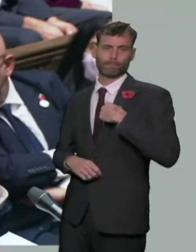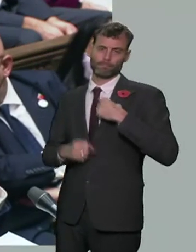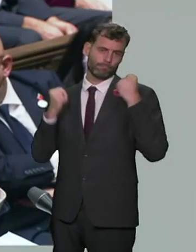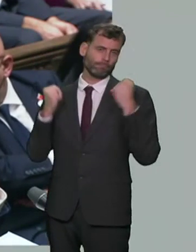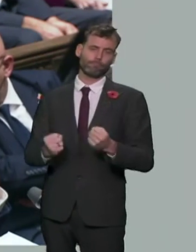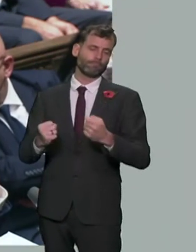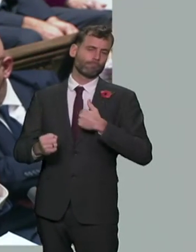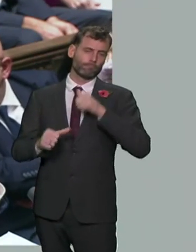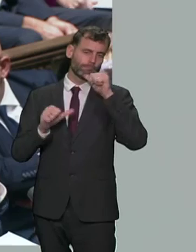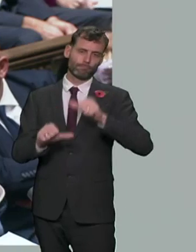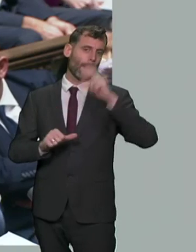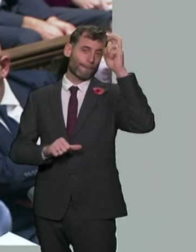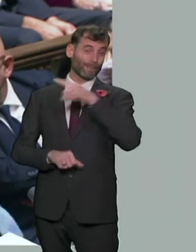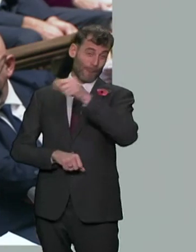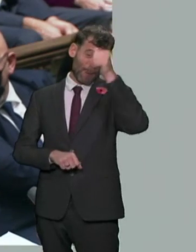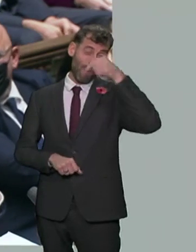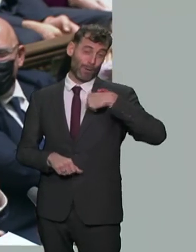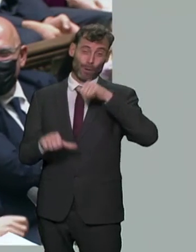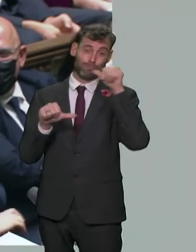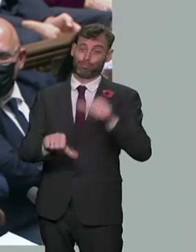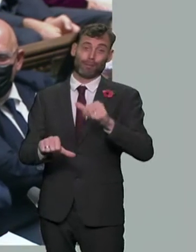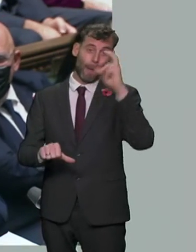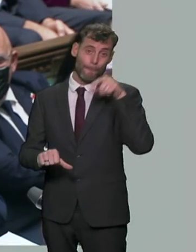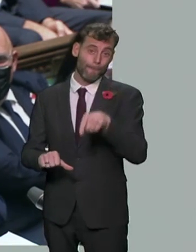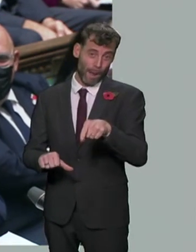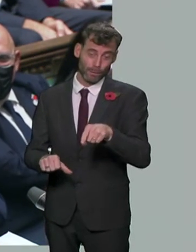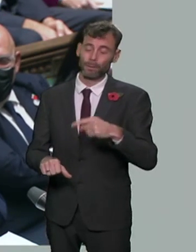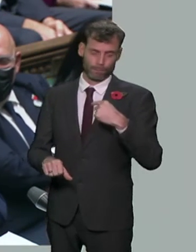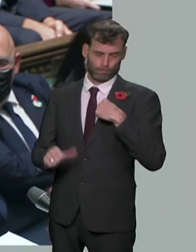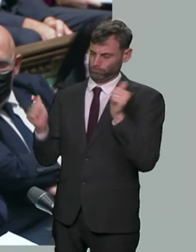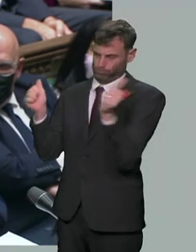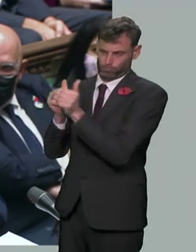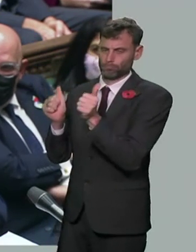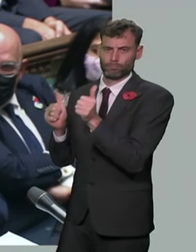As my honourable Friend knows, I am a fanatic about buses.